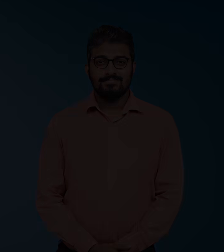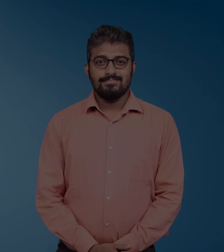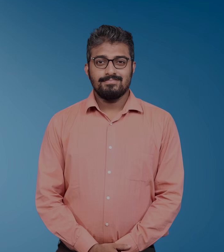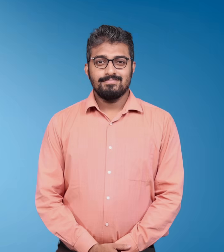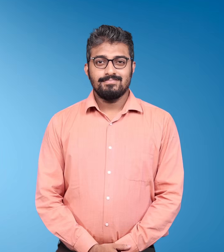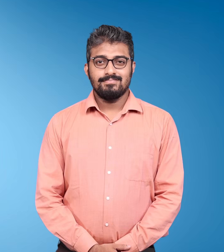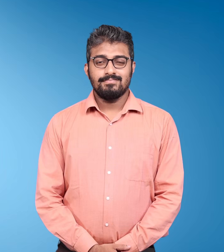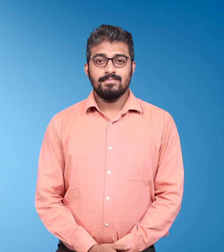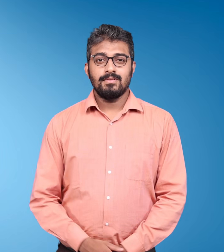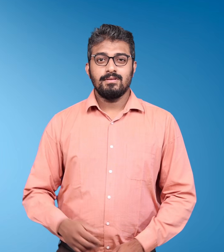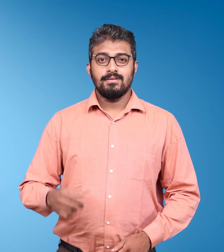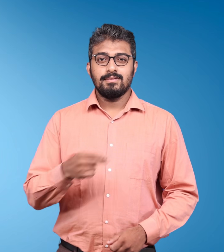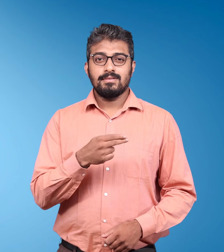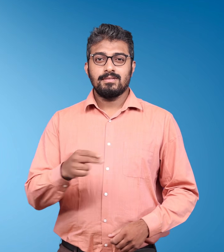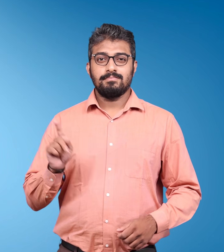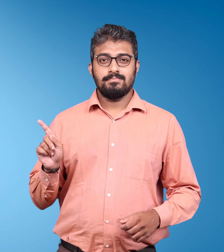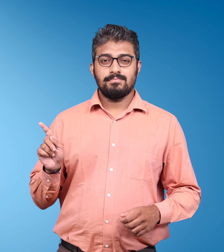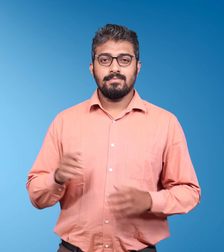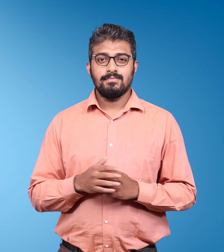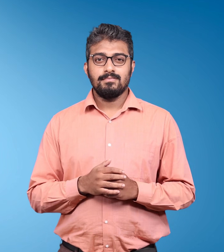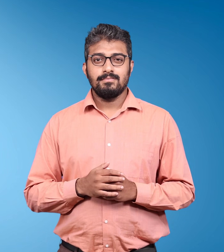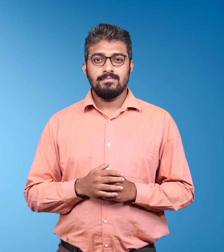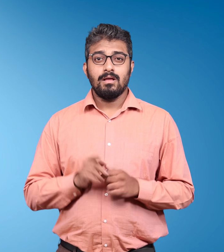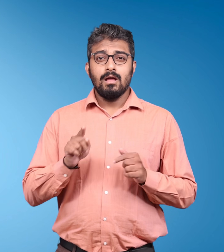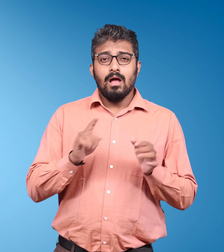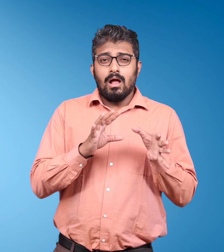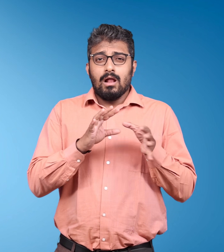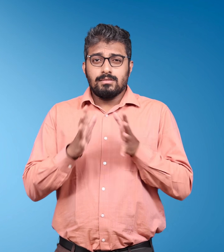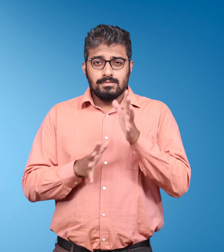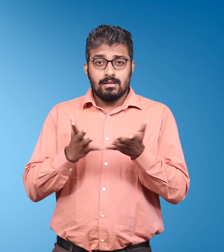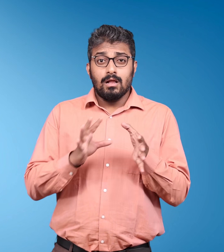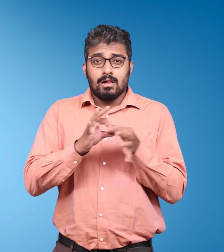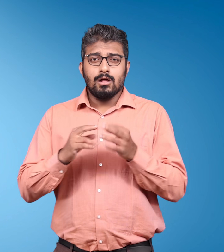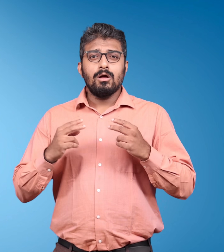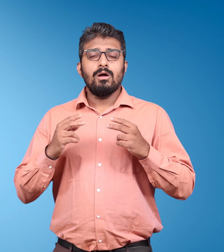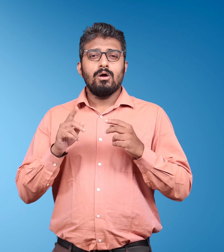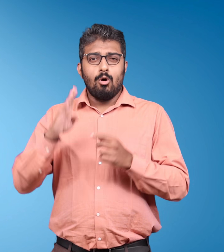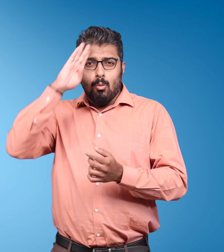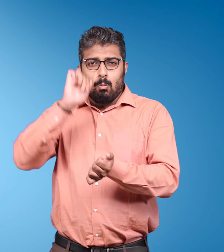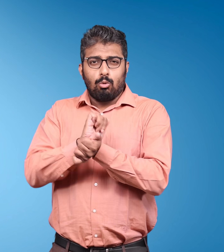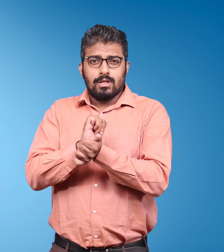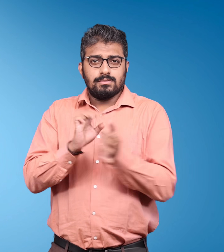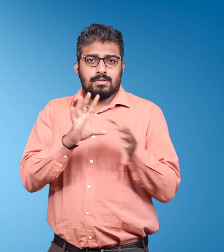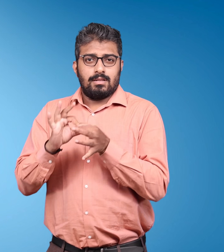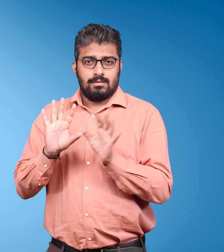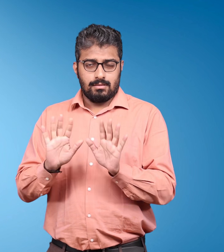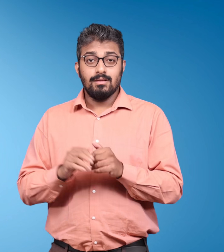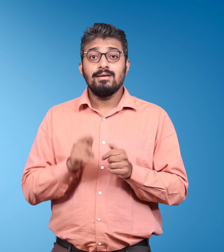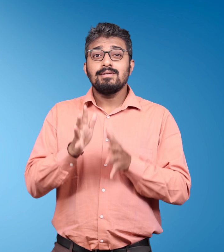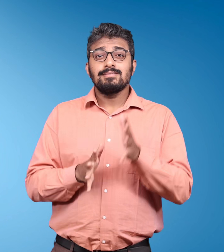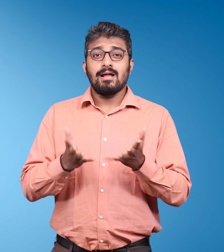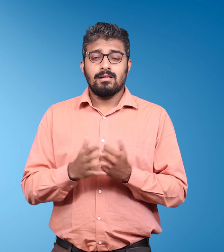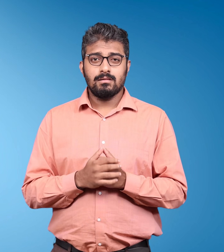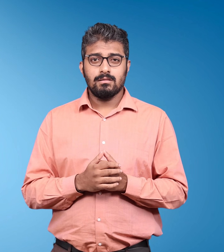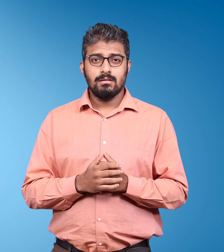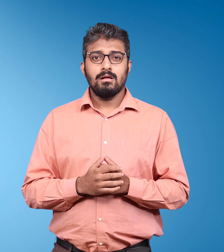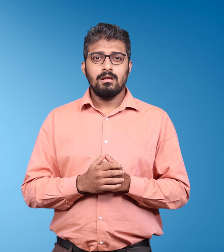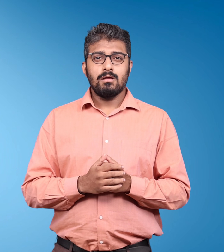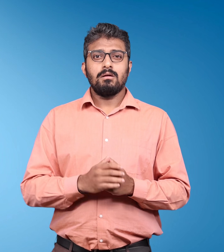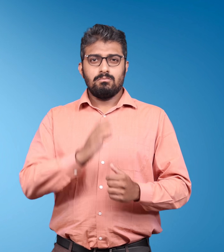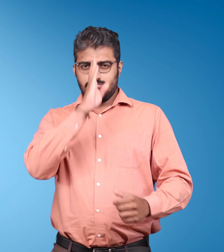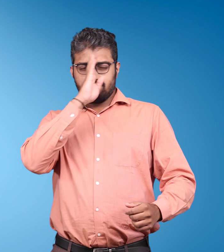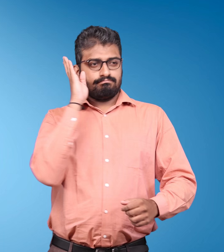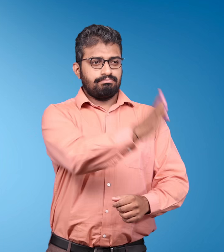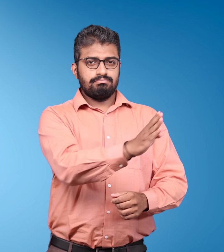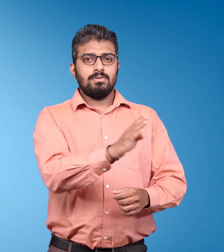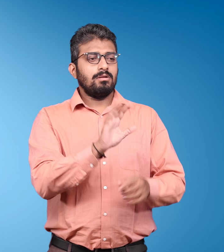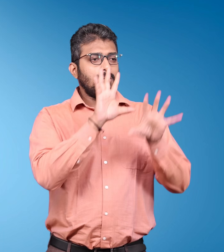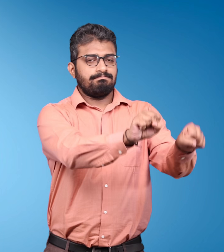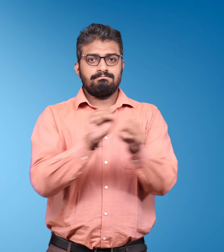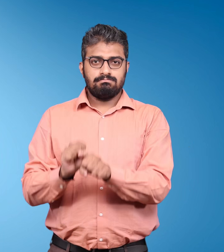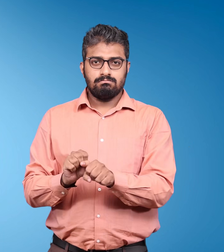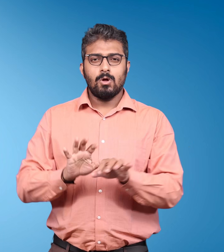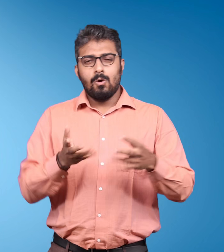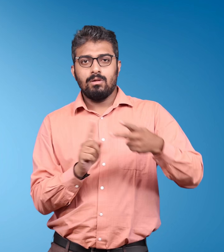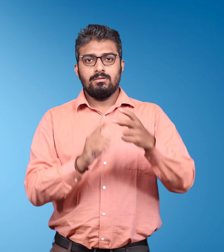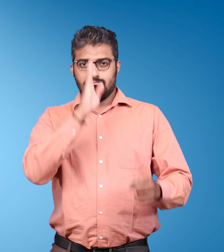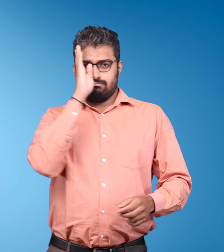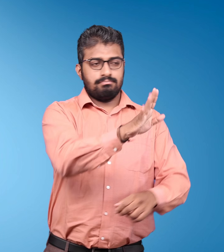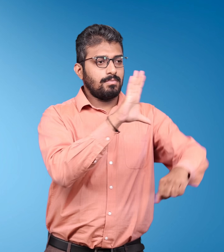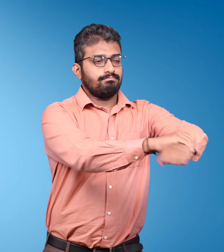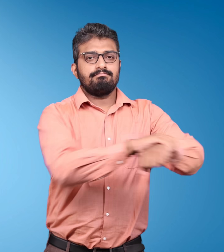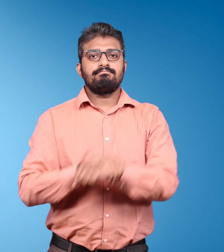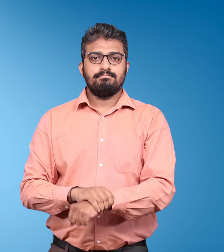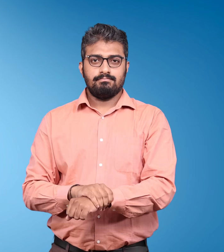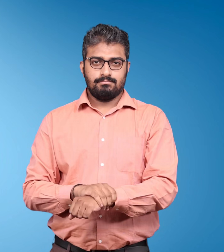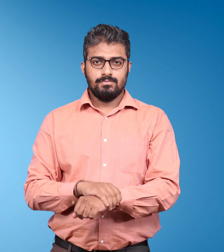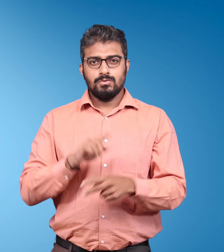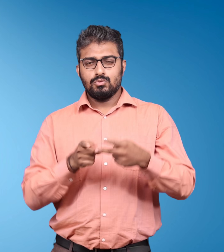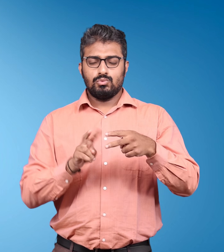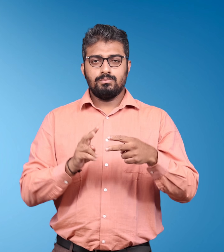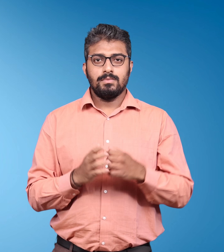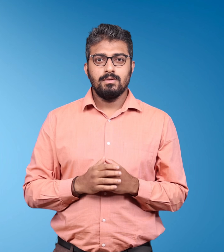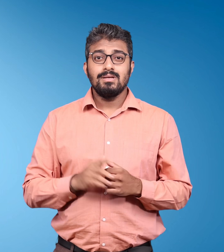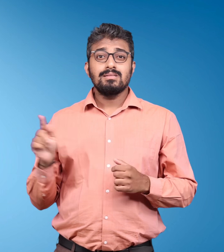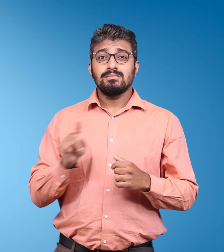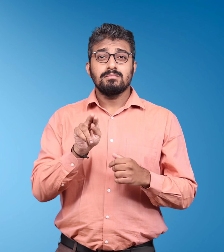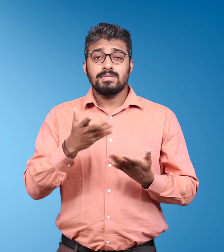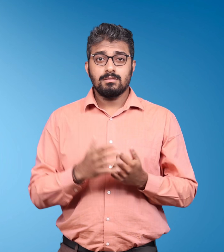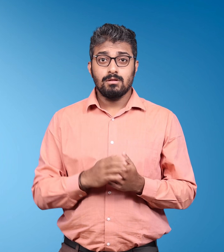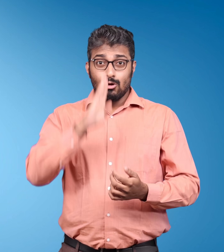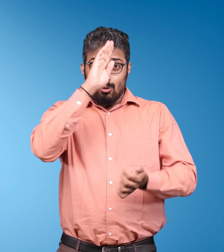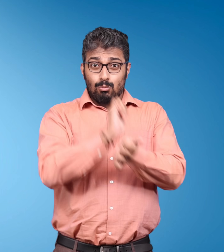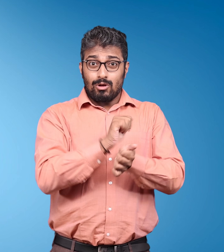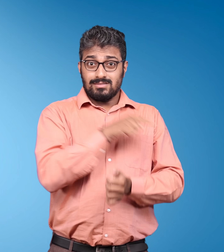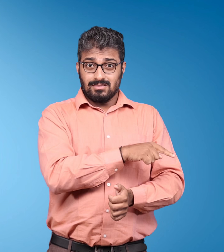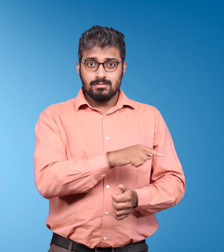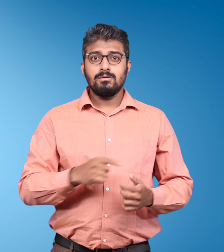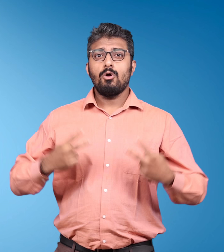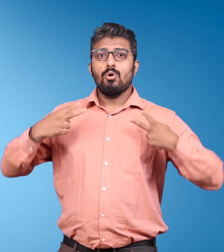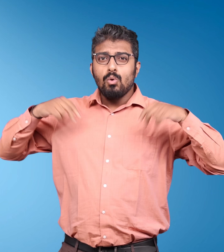Cognizable This sign means cognizable It refers to an offence for which the police May arrest a person Without the permission of the court